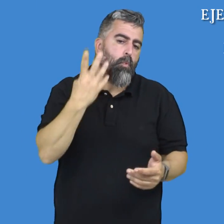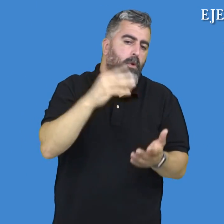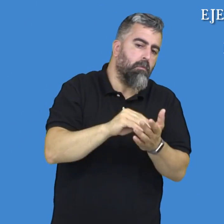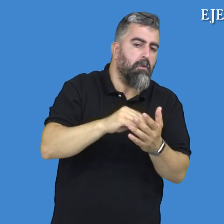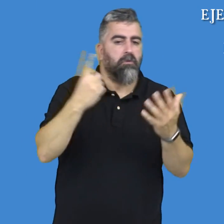vez